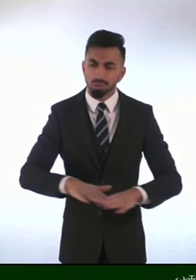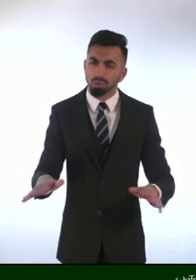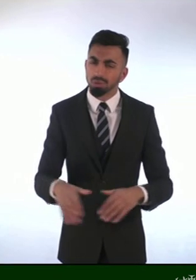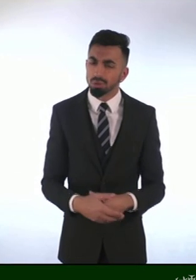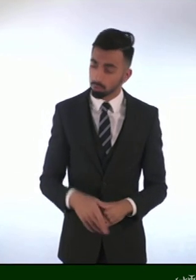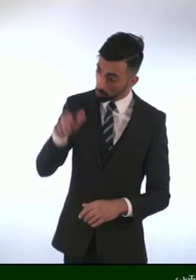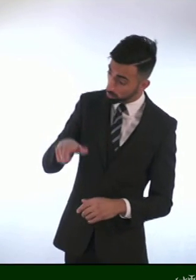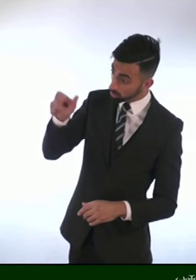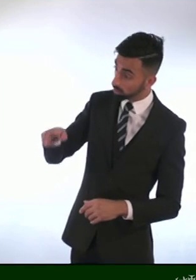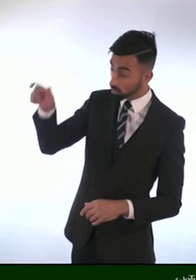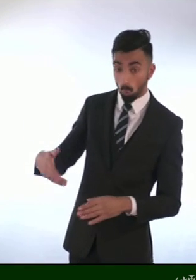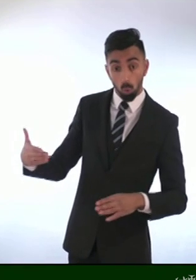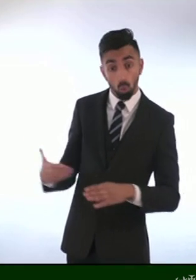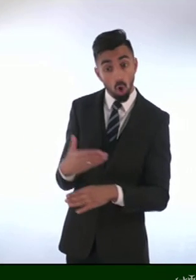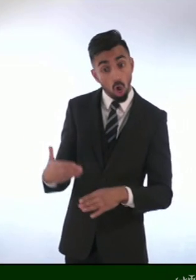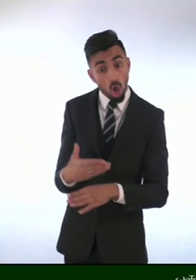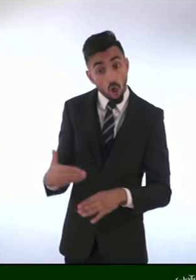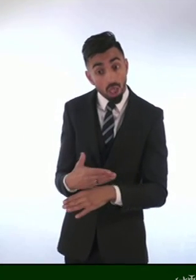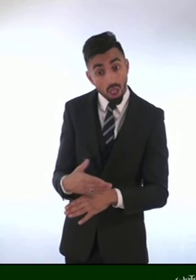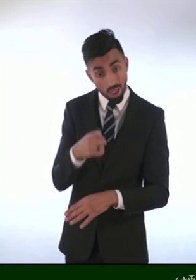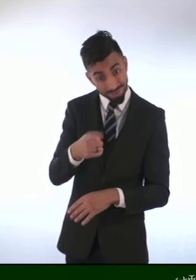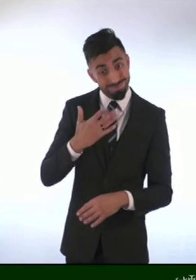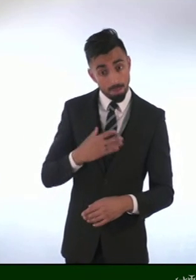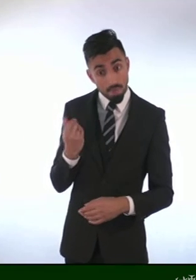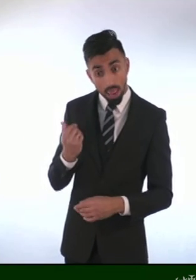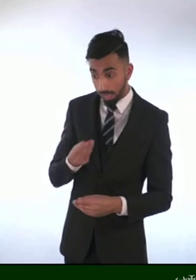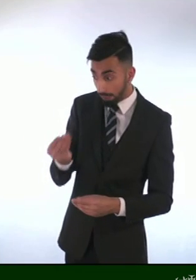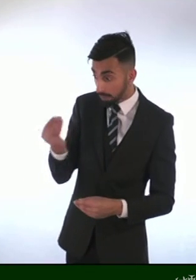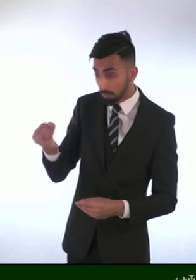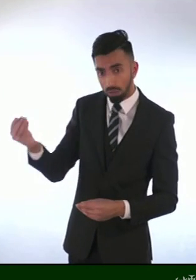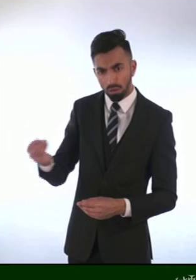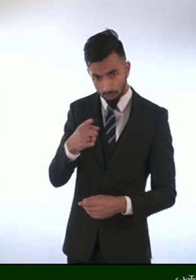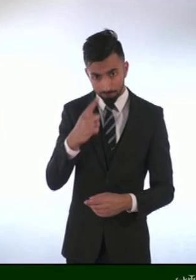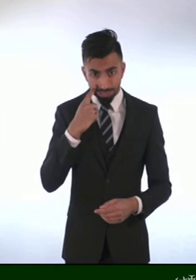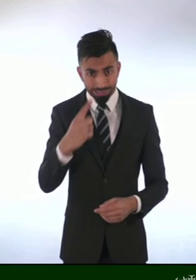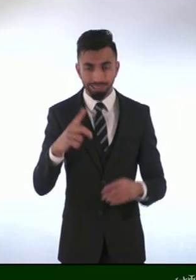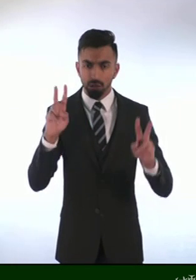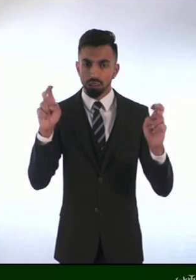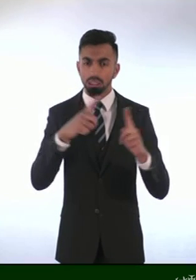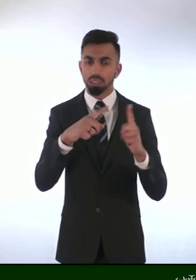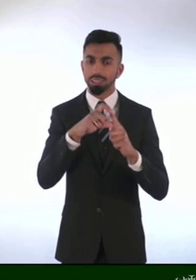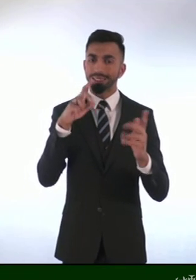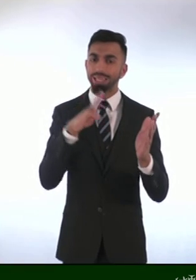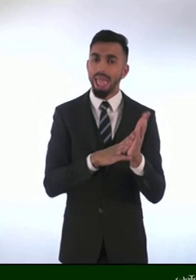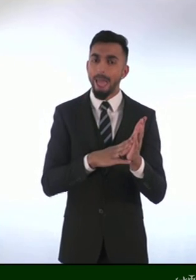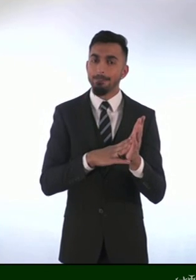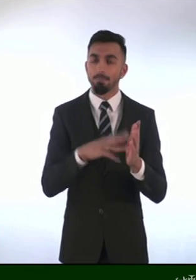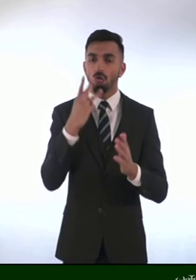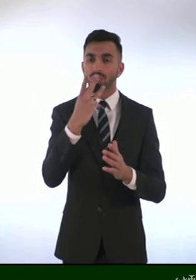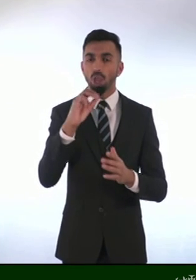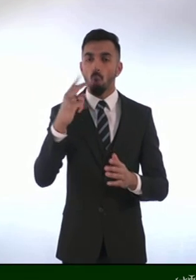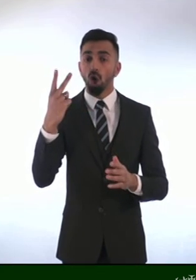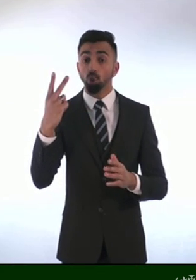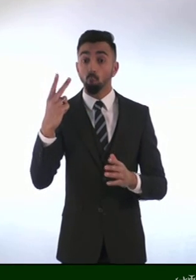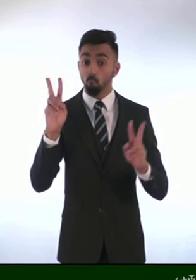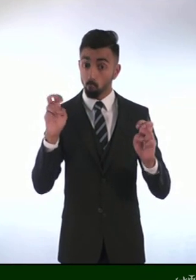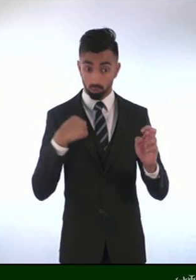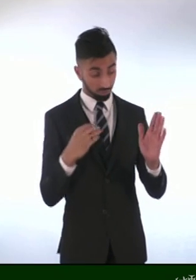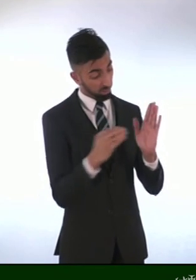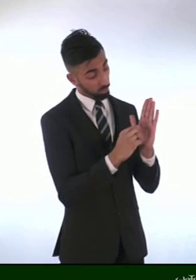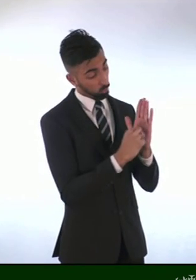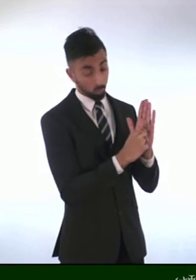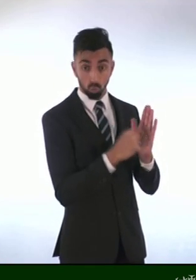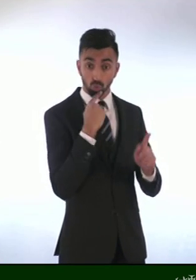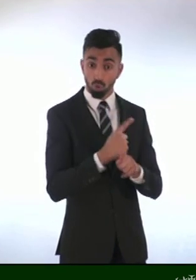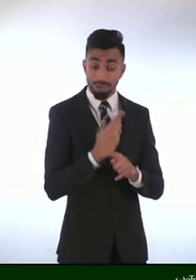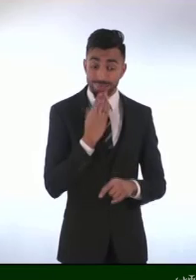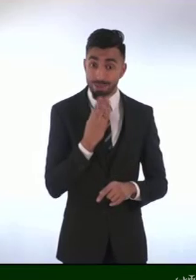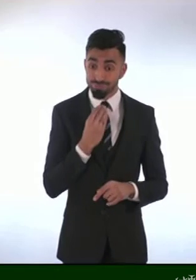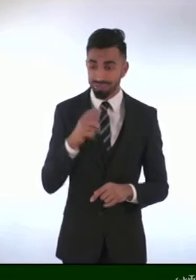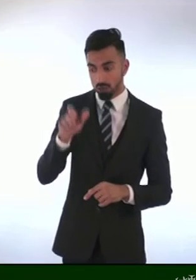Has the Prime Minister seen early-day motion 302, which I have proposed, about bringing in a temporary universal basic income to support workers and get money to where it is needed?